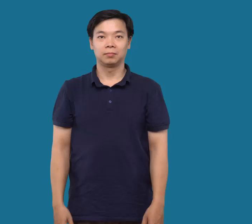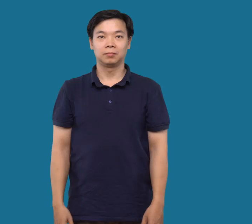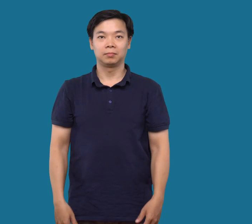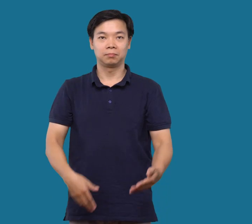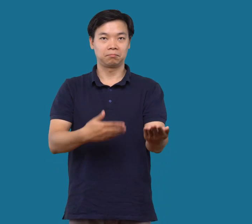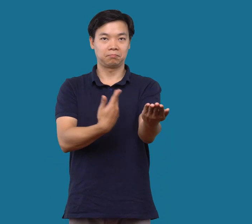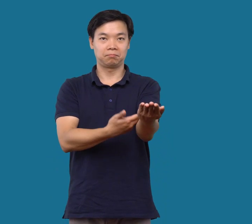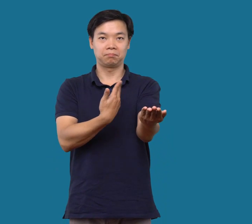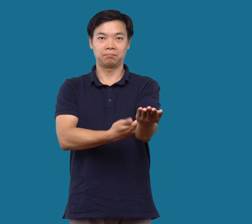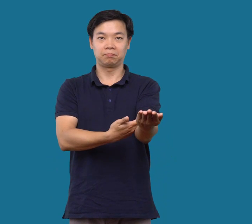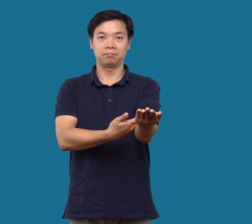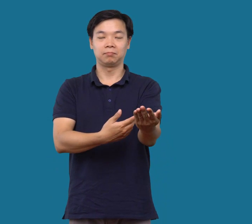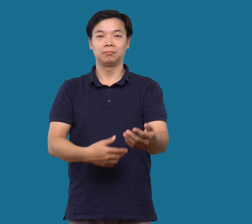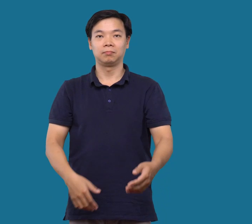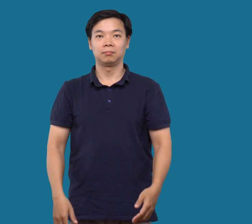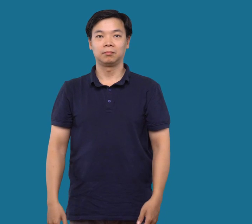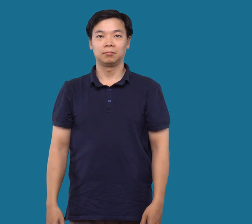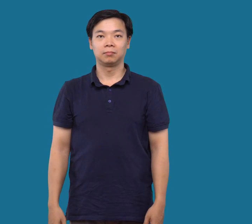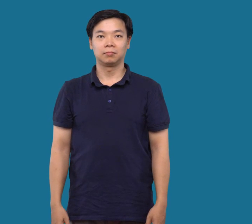quyển vở